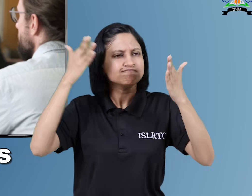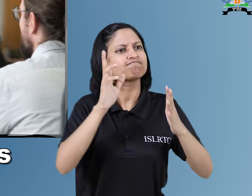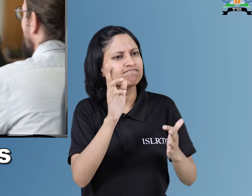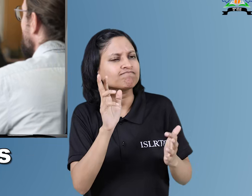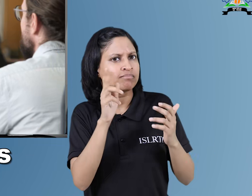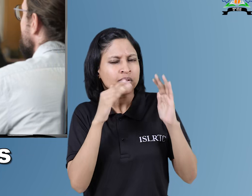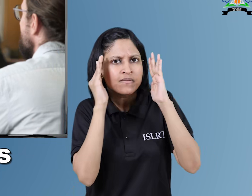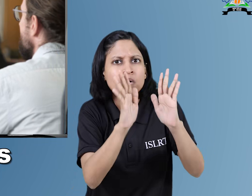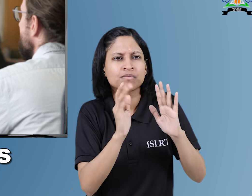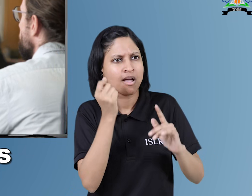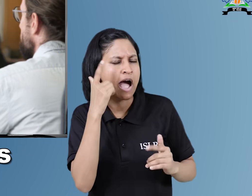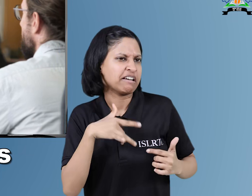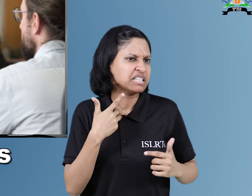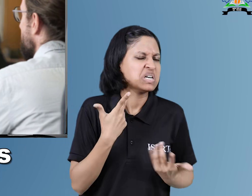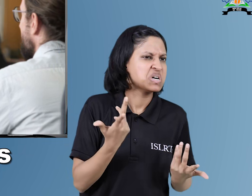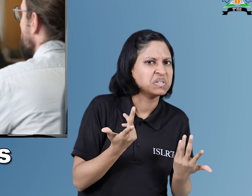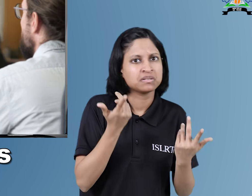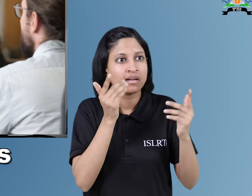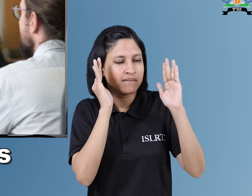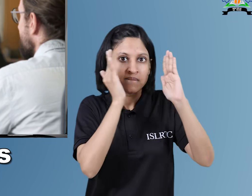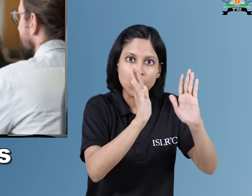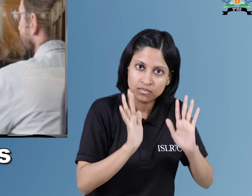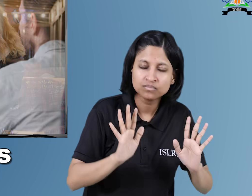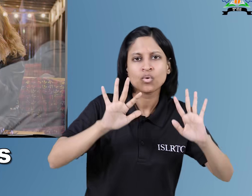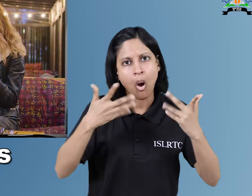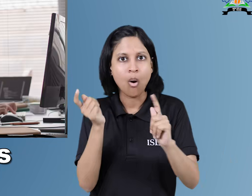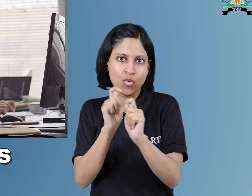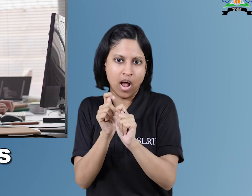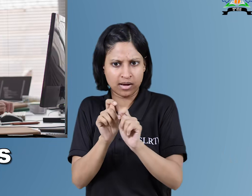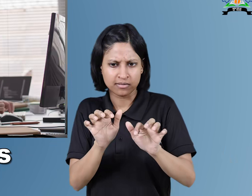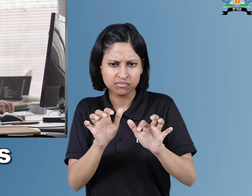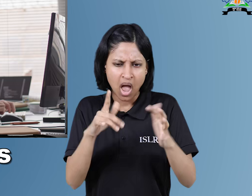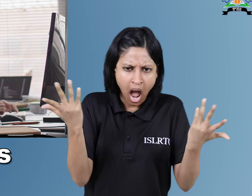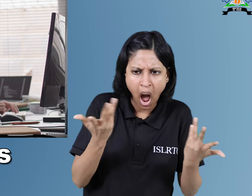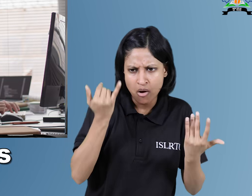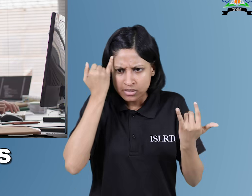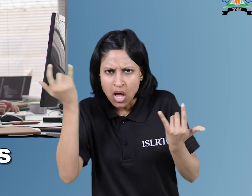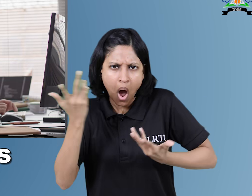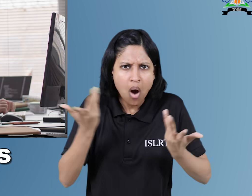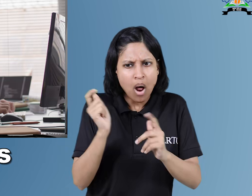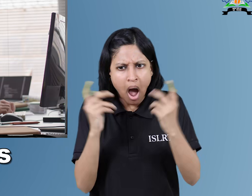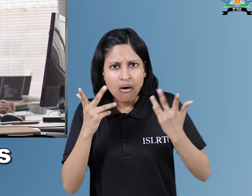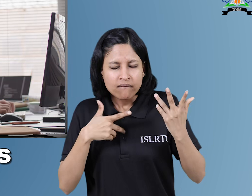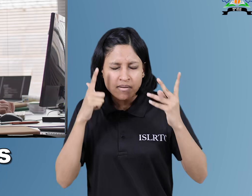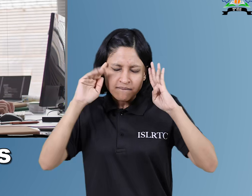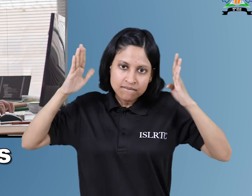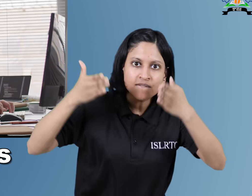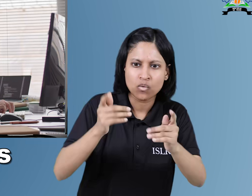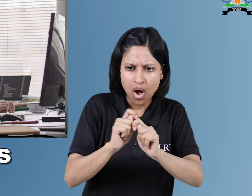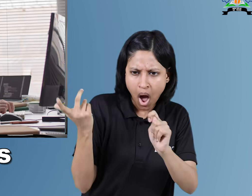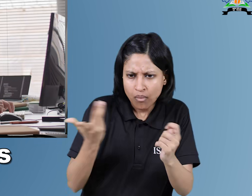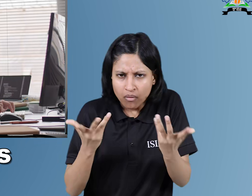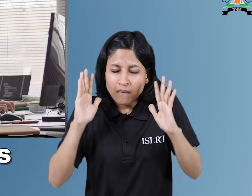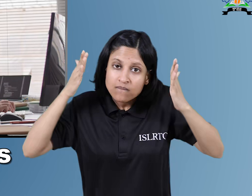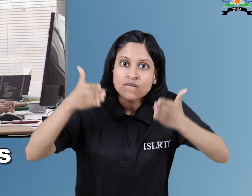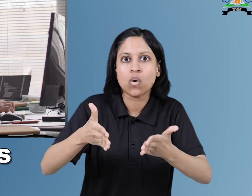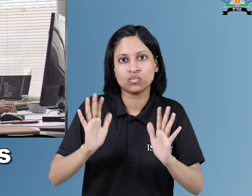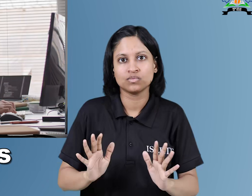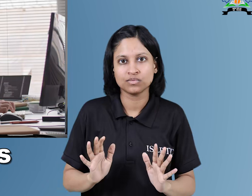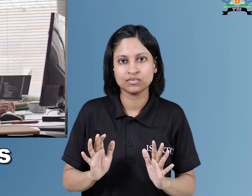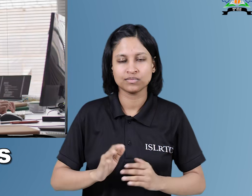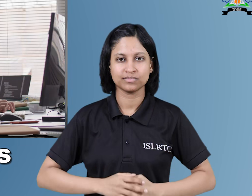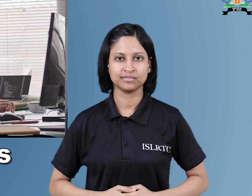Actively listening and responding to what they are saying. 2. In your work, you maintain concentration, allowing for innovation and creativity.